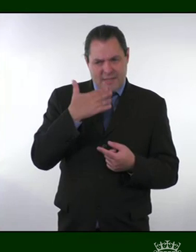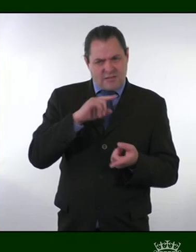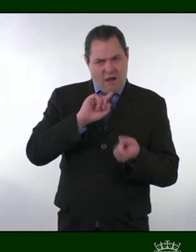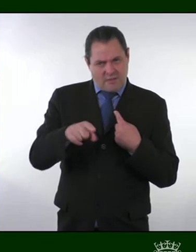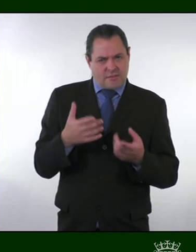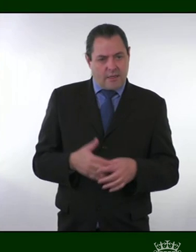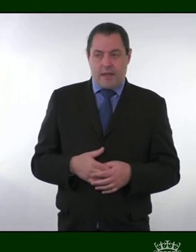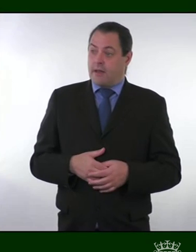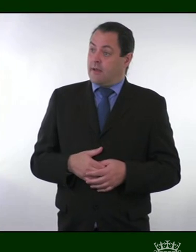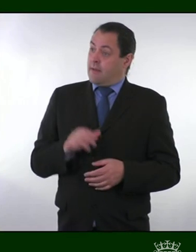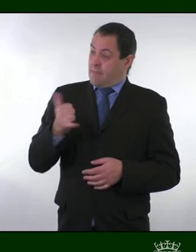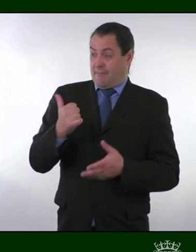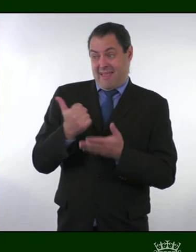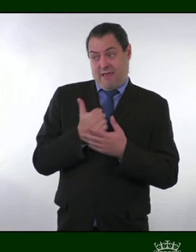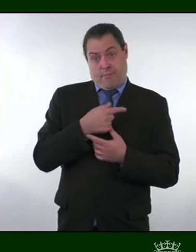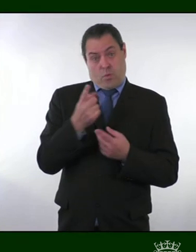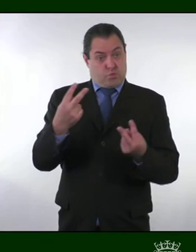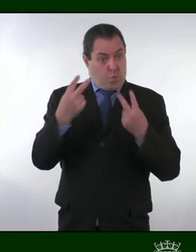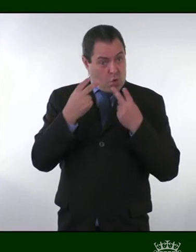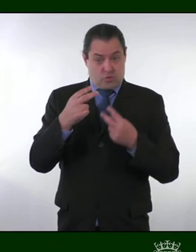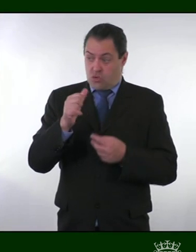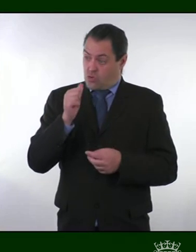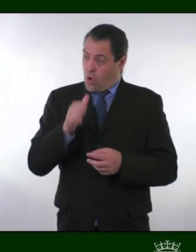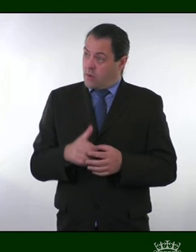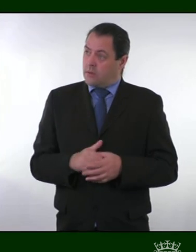I think it would be helpful to all those who are watching to know—